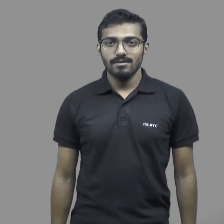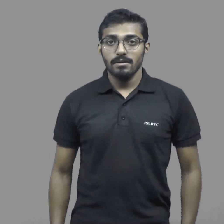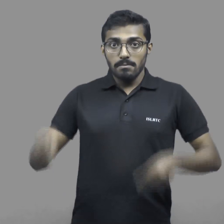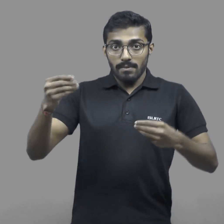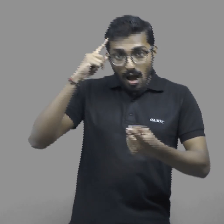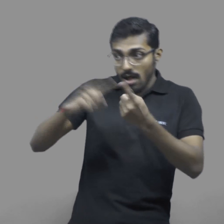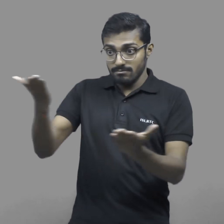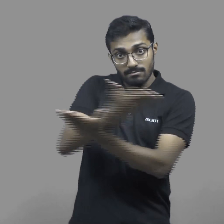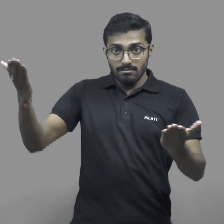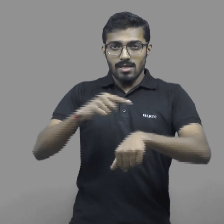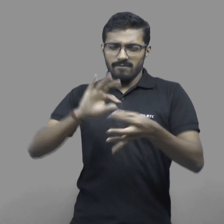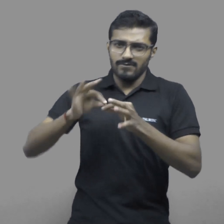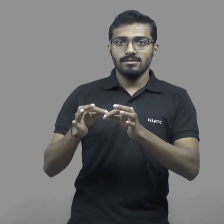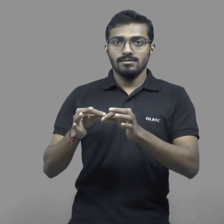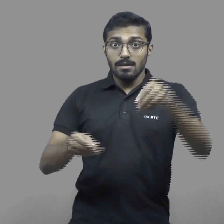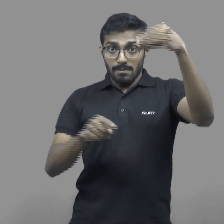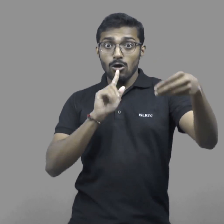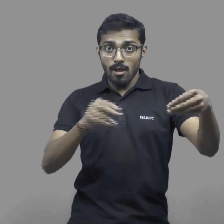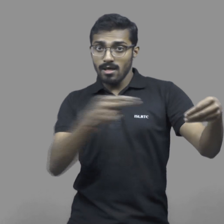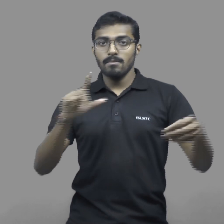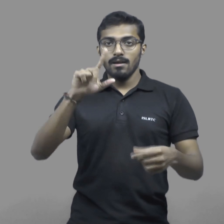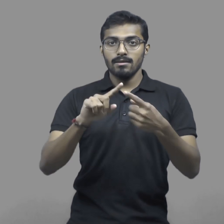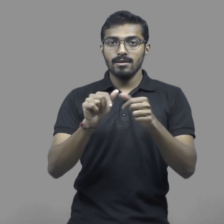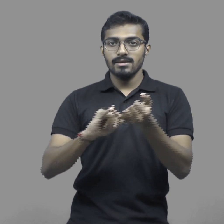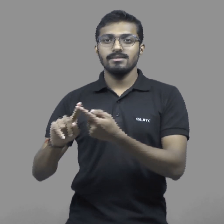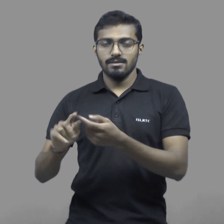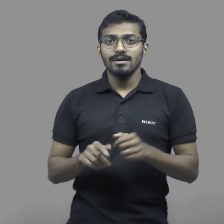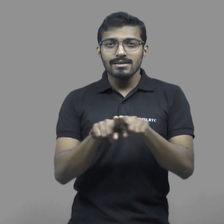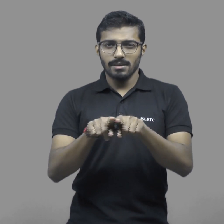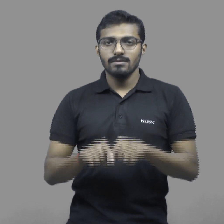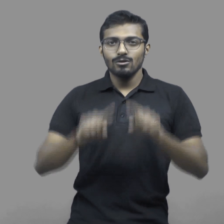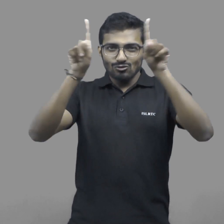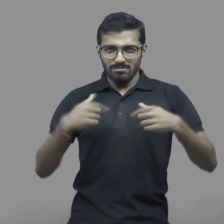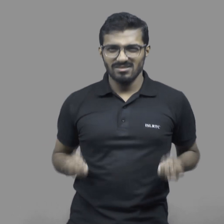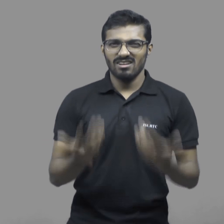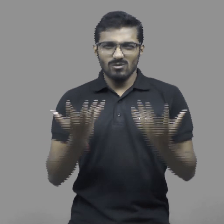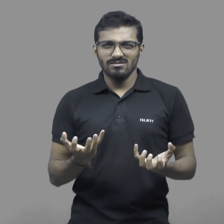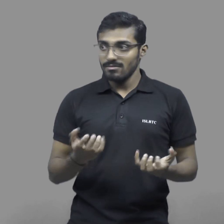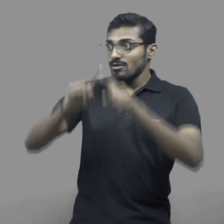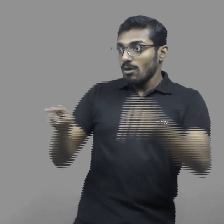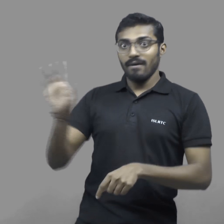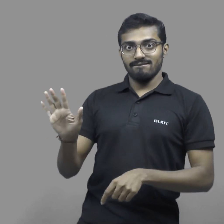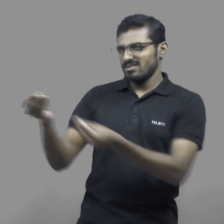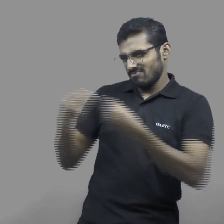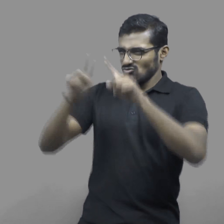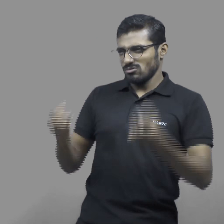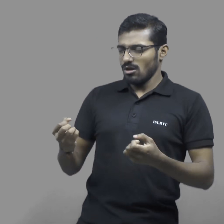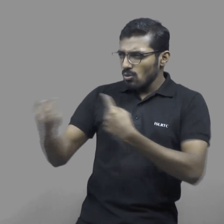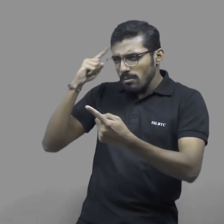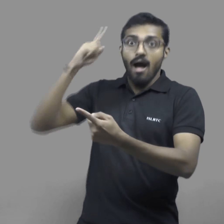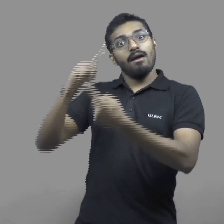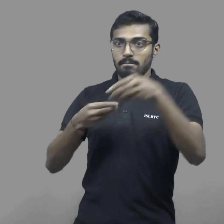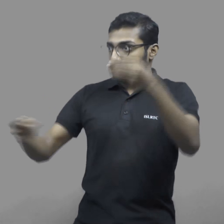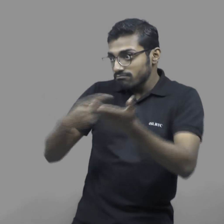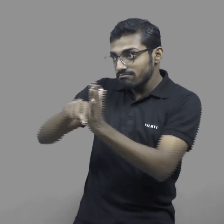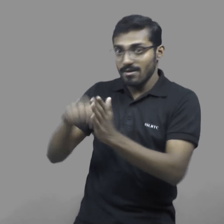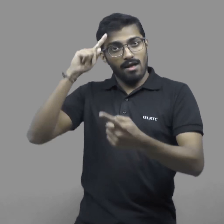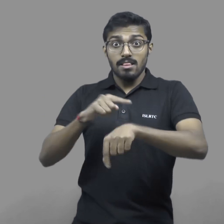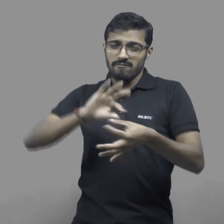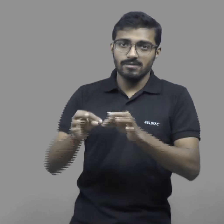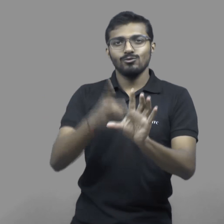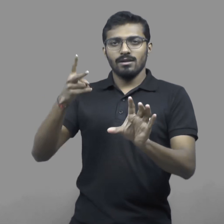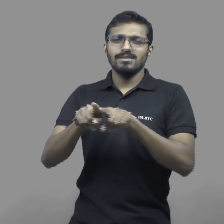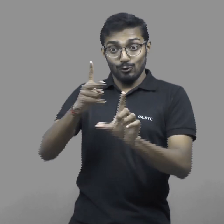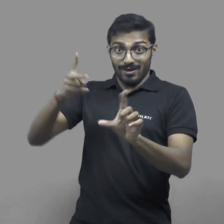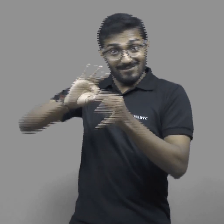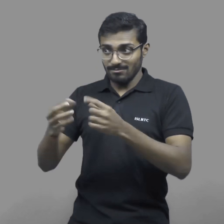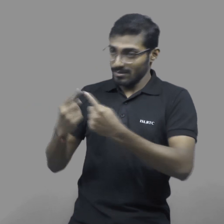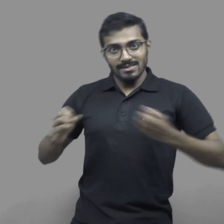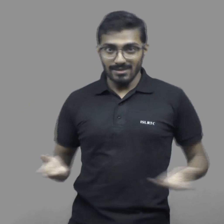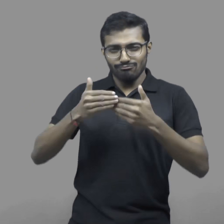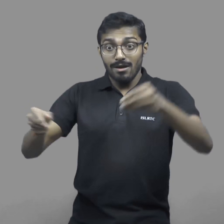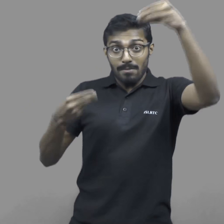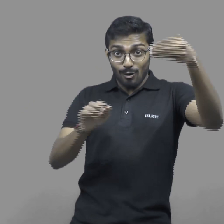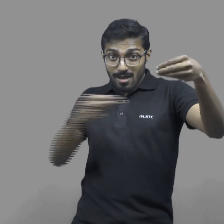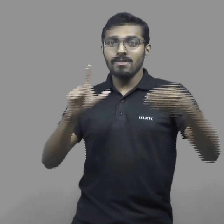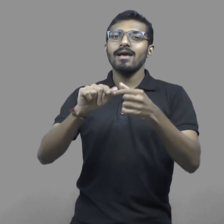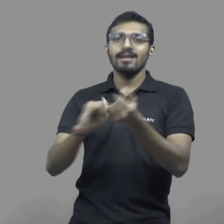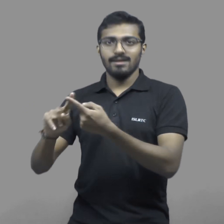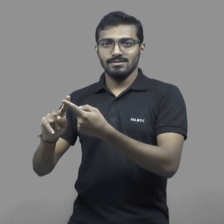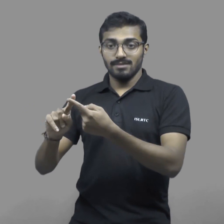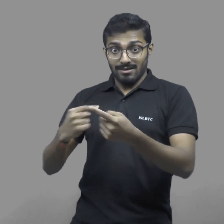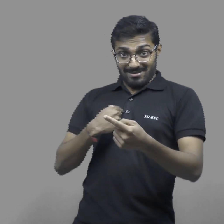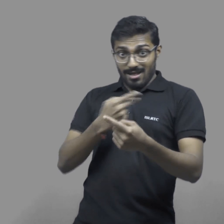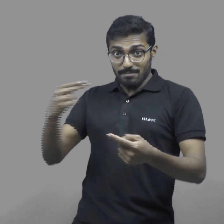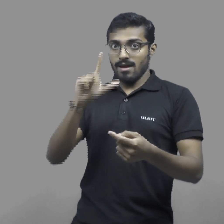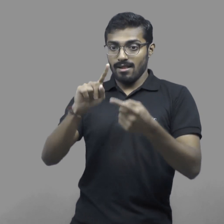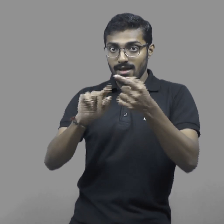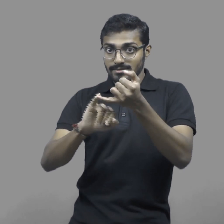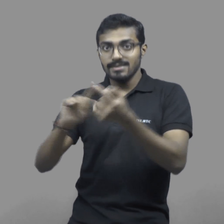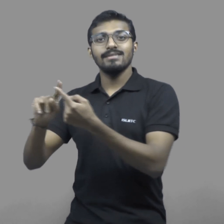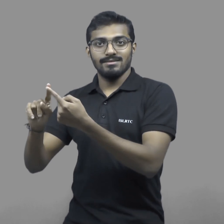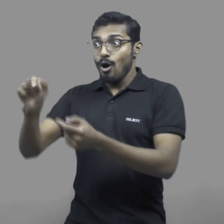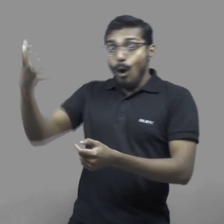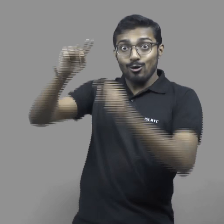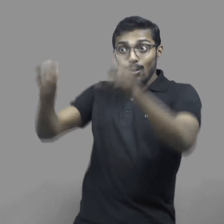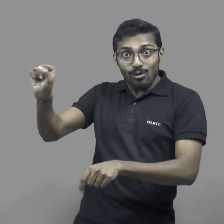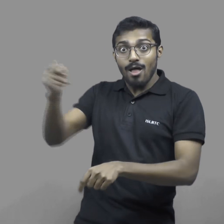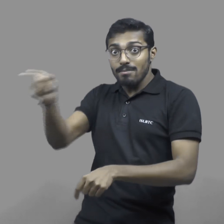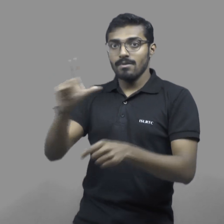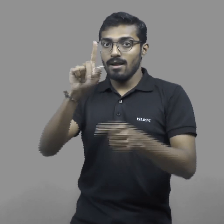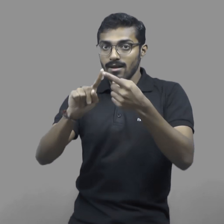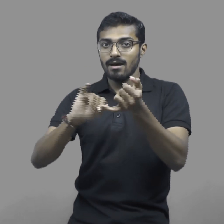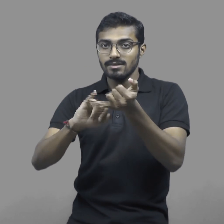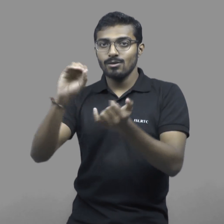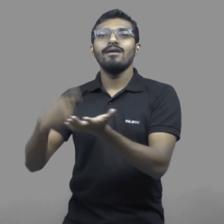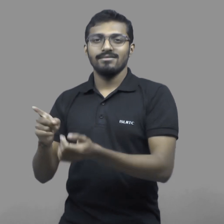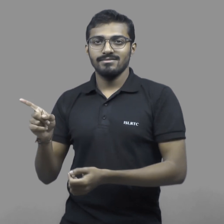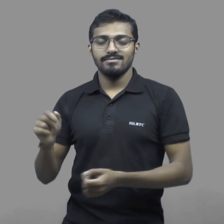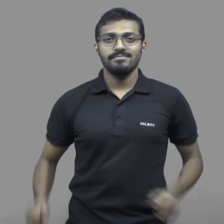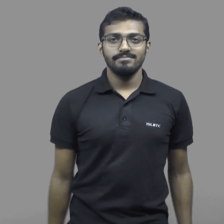Lease Lessee Lessor